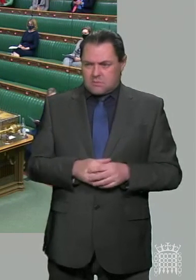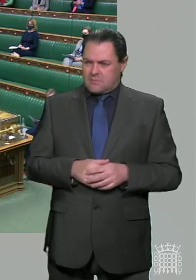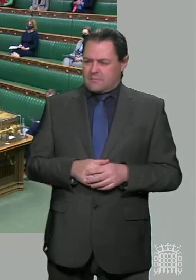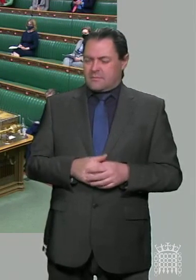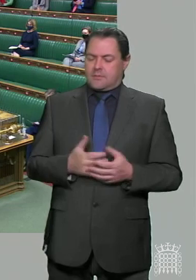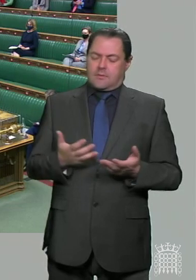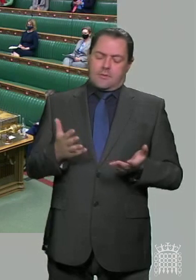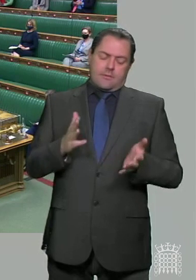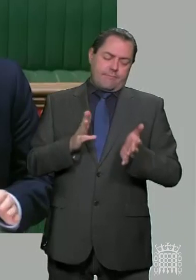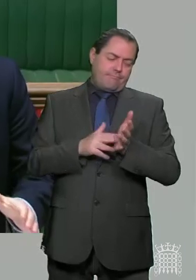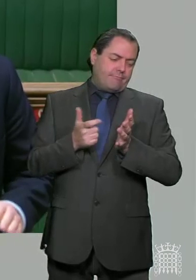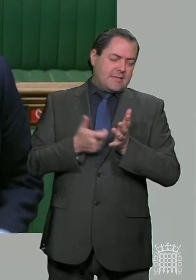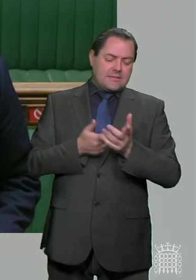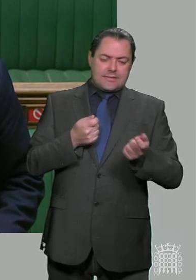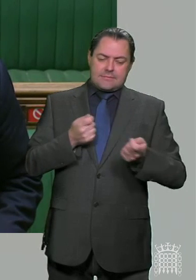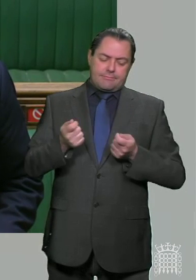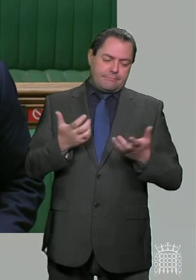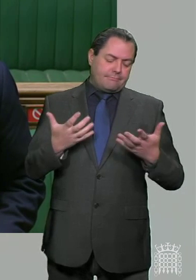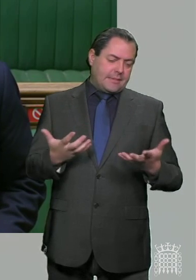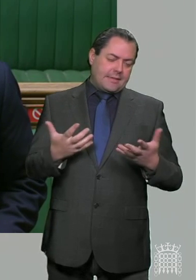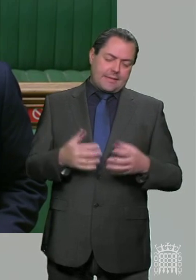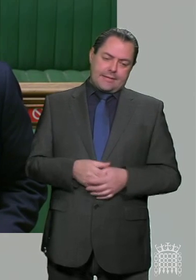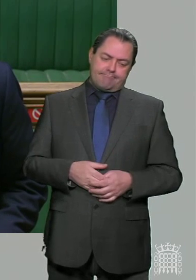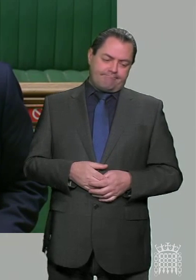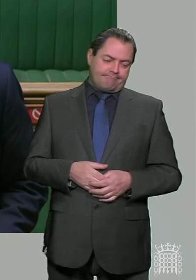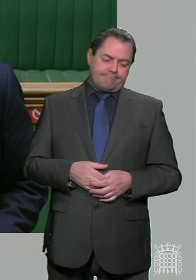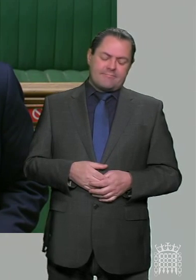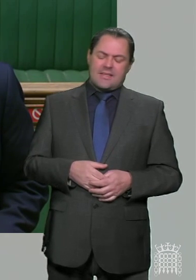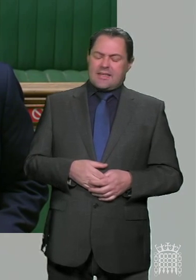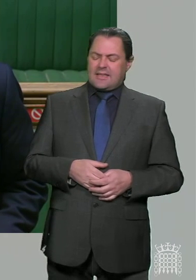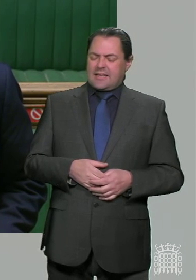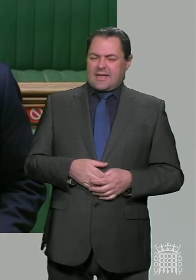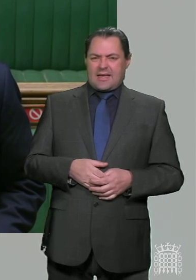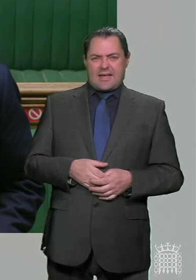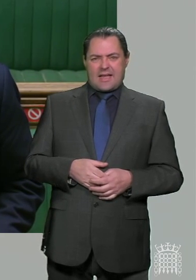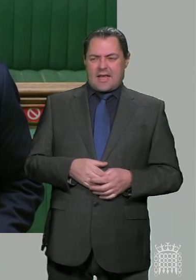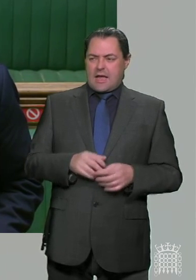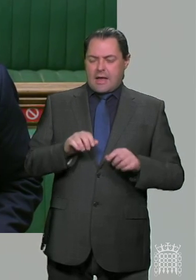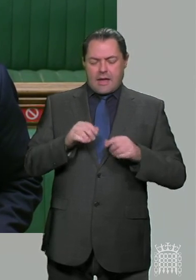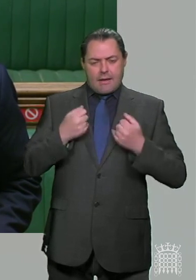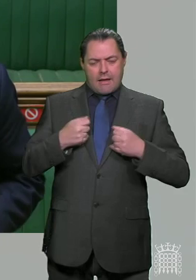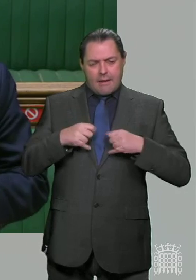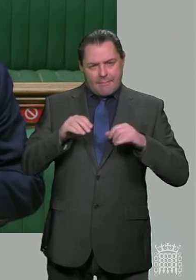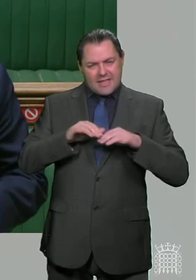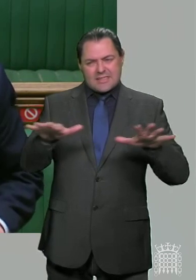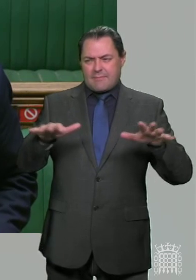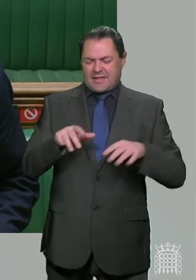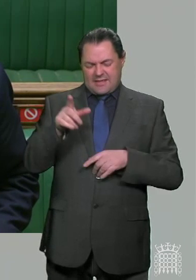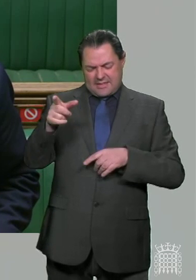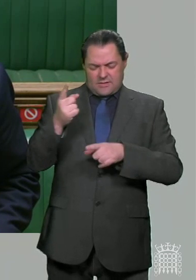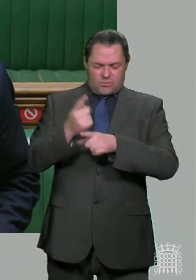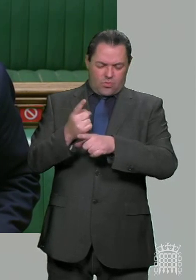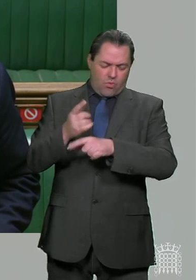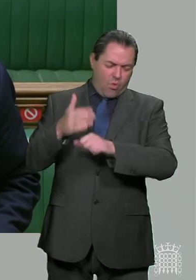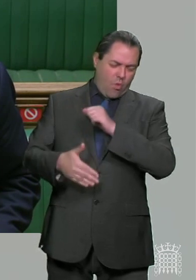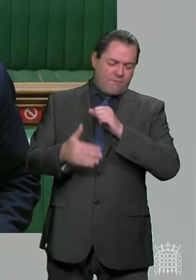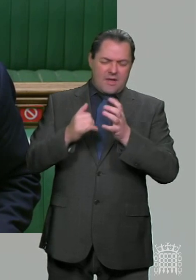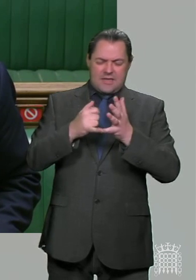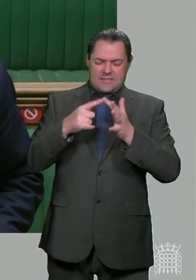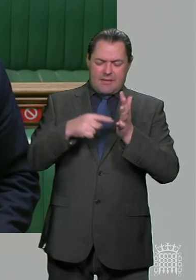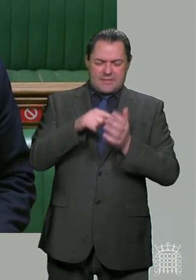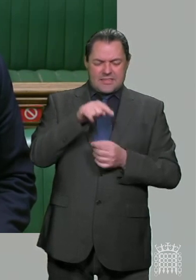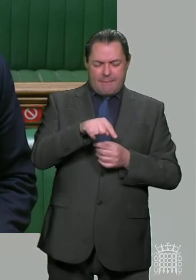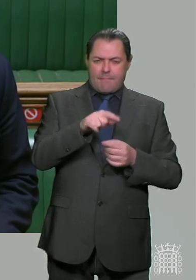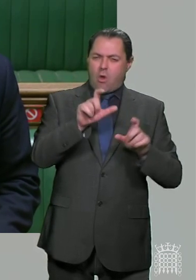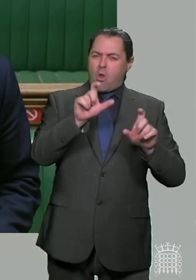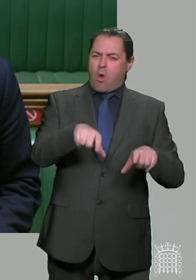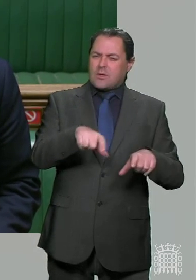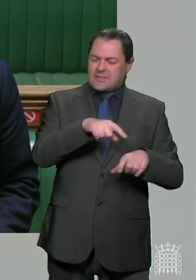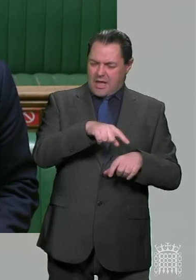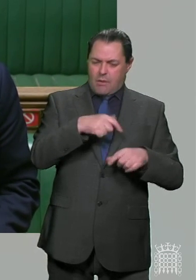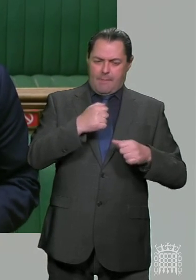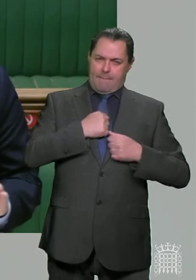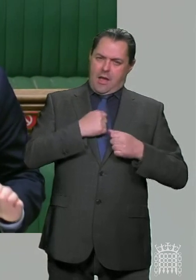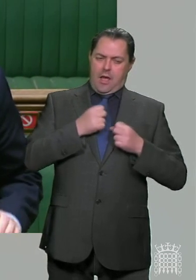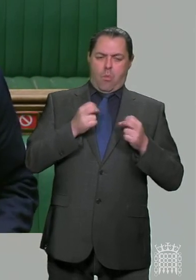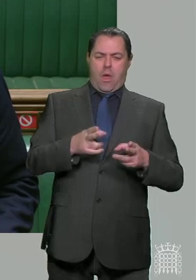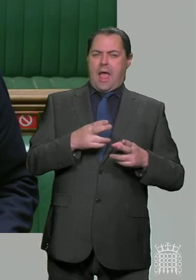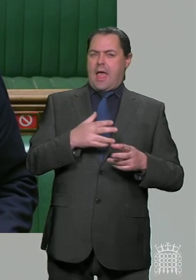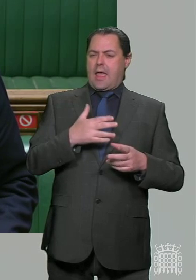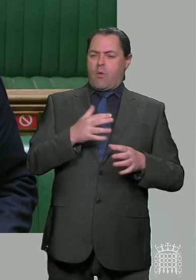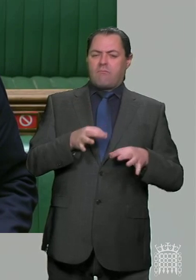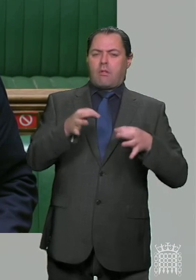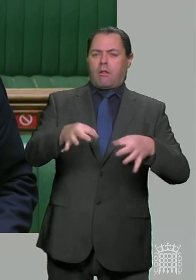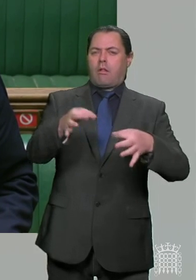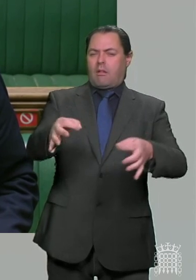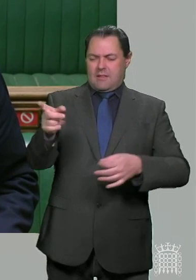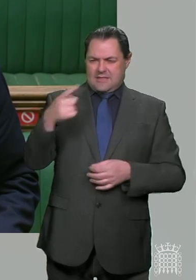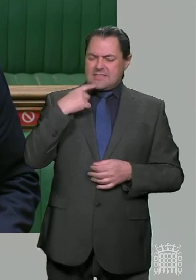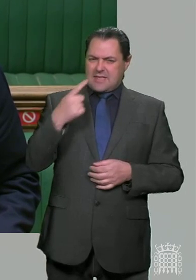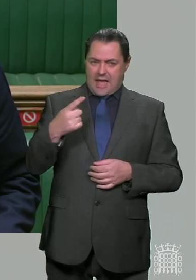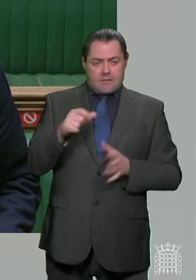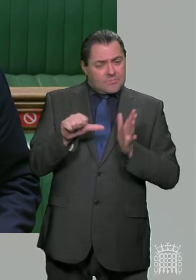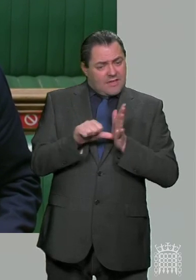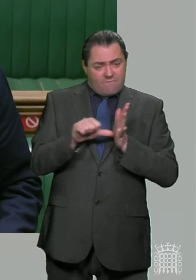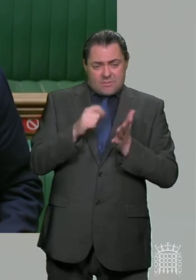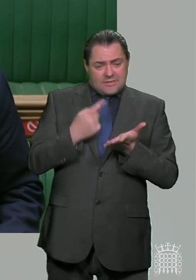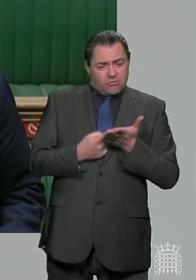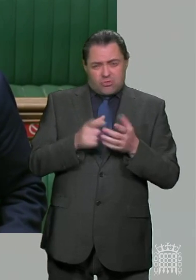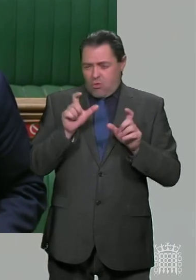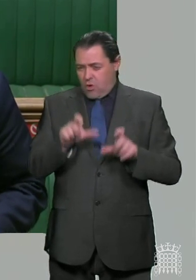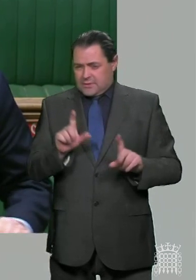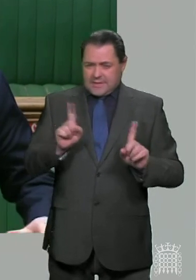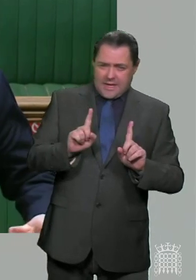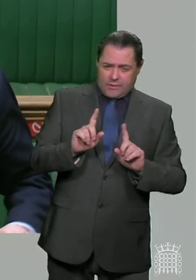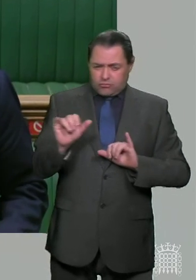We saw what happened during the pandemic. Particularly, the right honourable and learned Gentleman talks about the September lockdown and my approach to it, and the very, very difficult decision that the country faced.